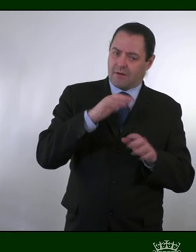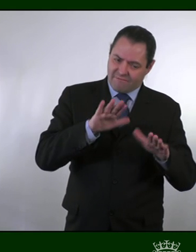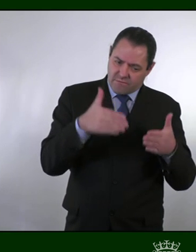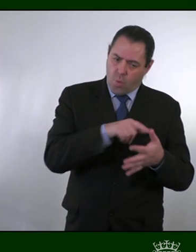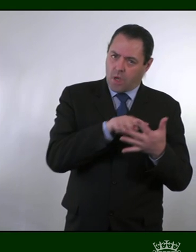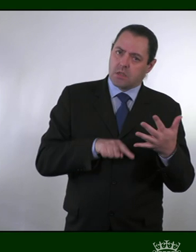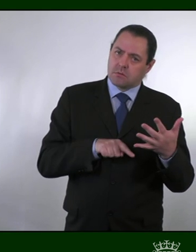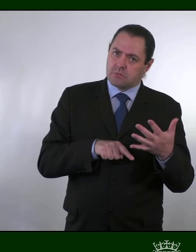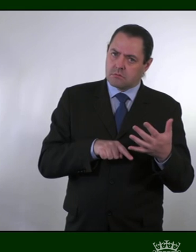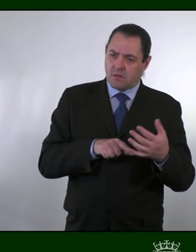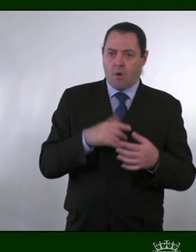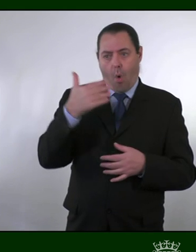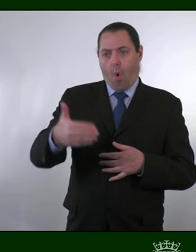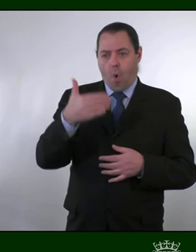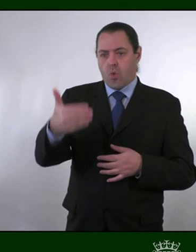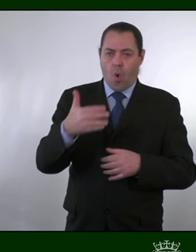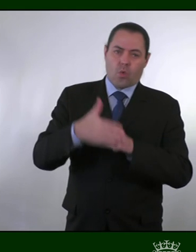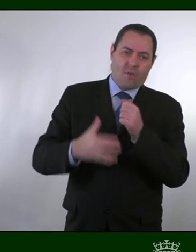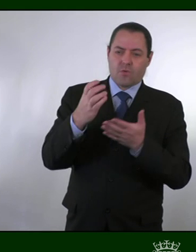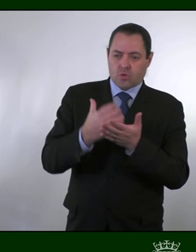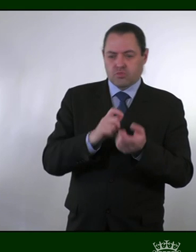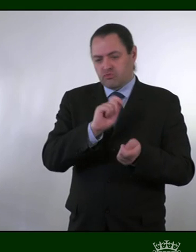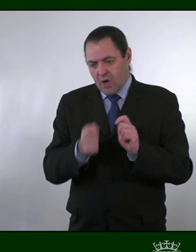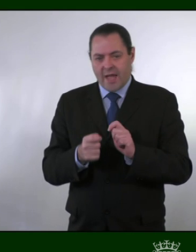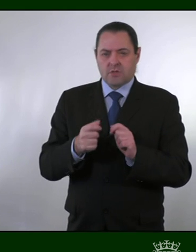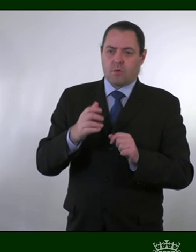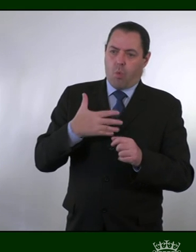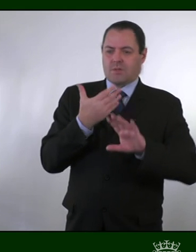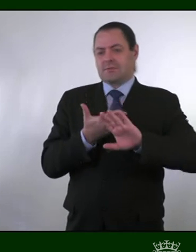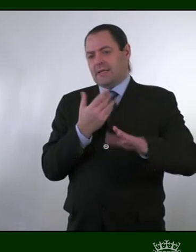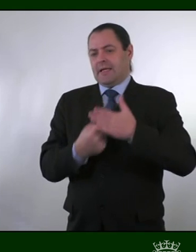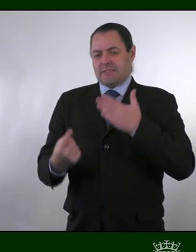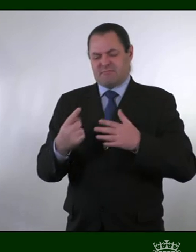We did not endlessly go on about constitutional change and the break-up of the UK.